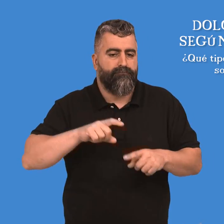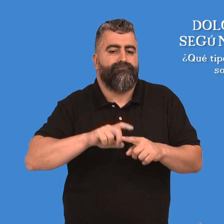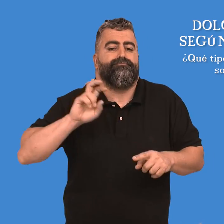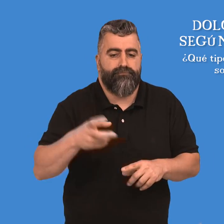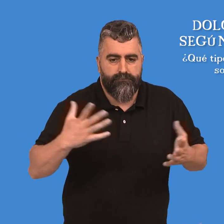etc